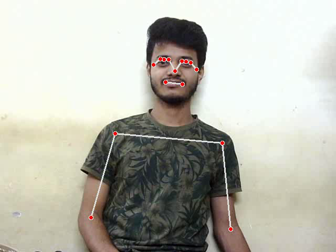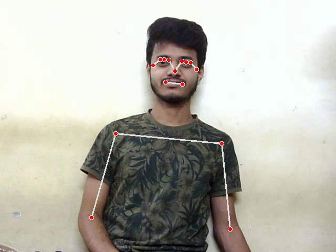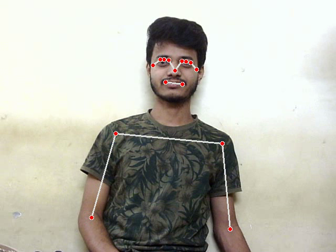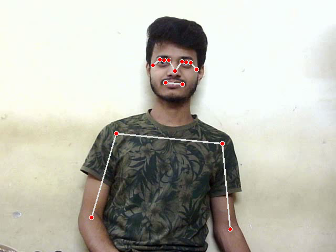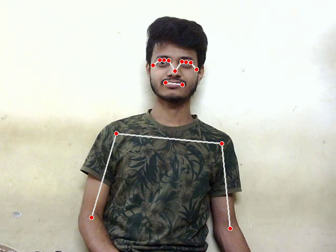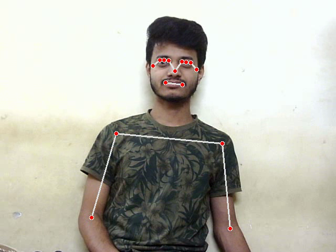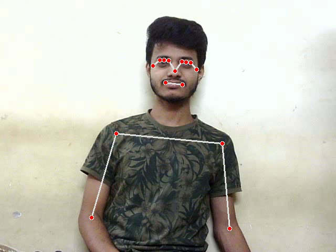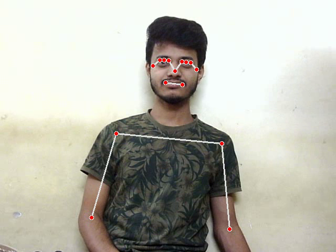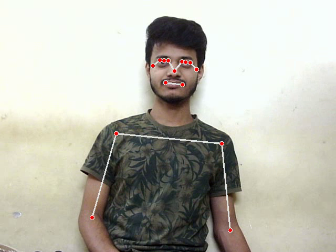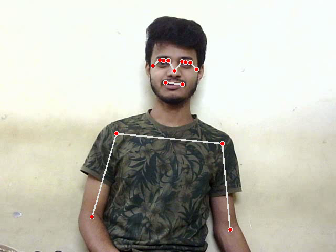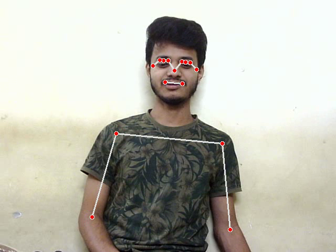bathroom